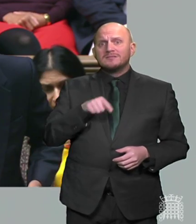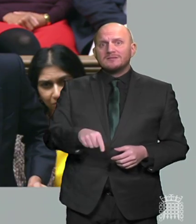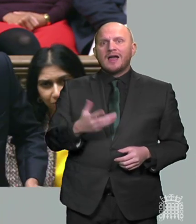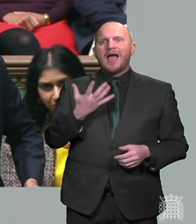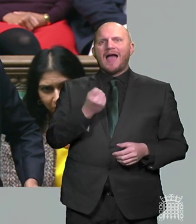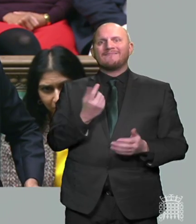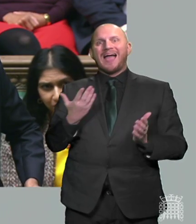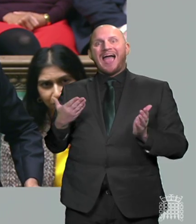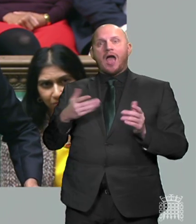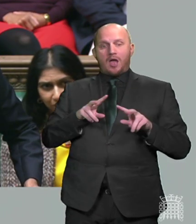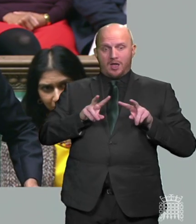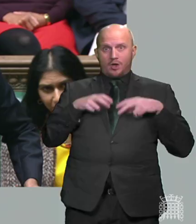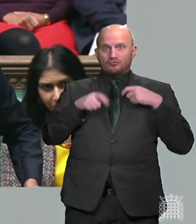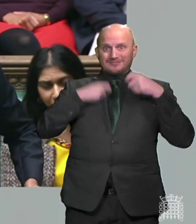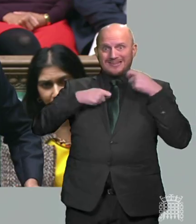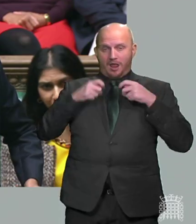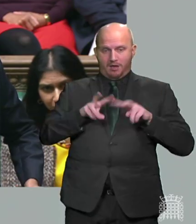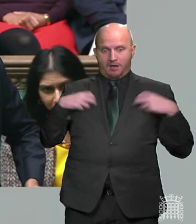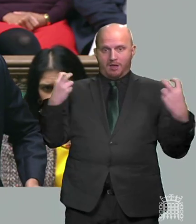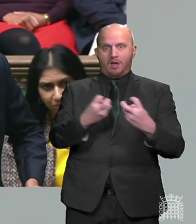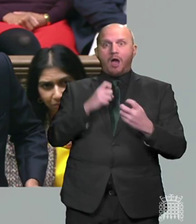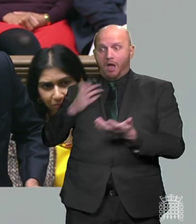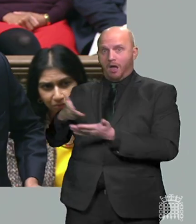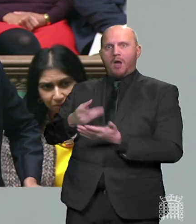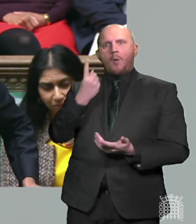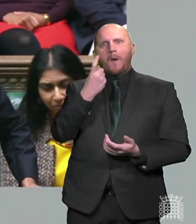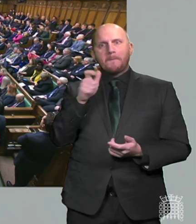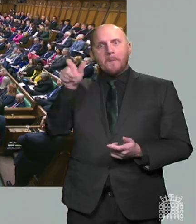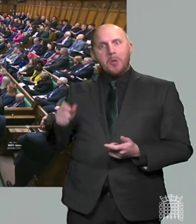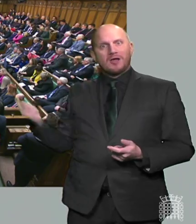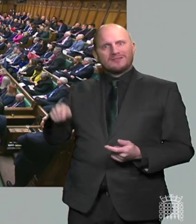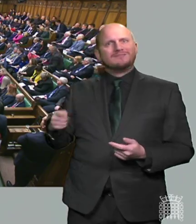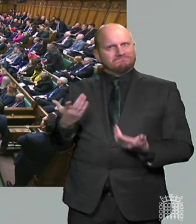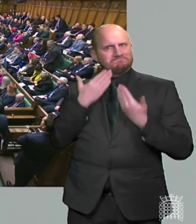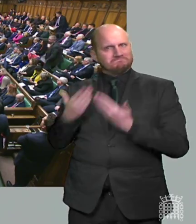That speaks to the generosity and compassion of our nation, and long may that continue.